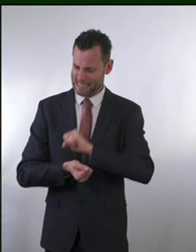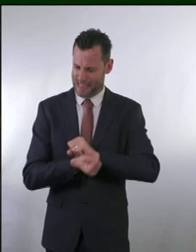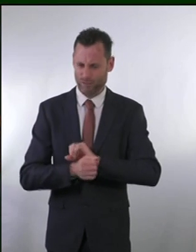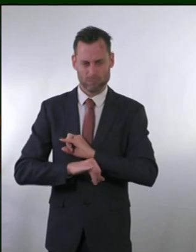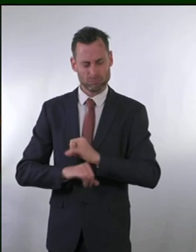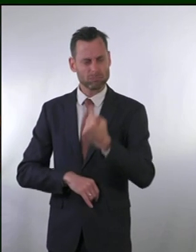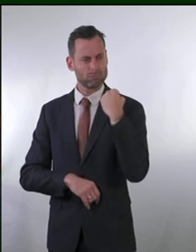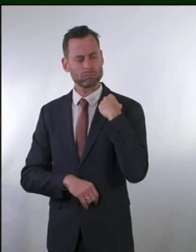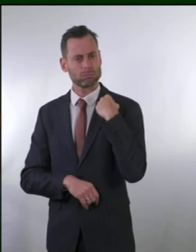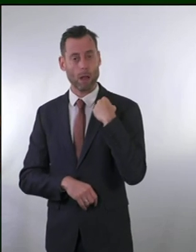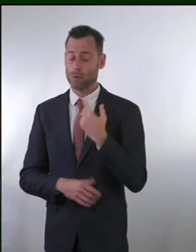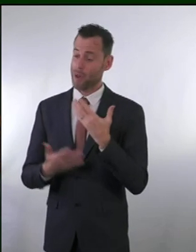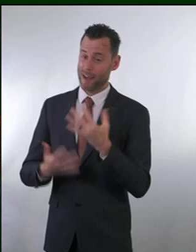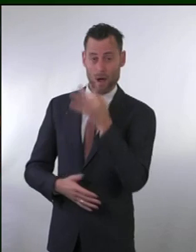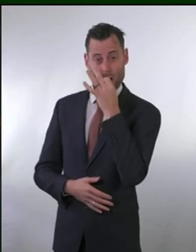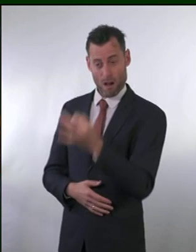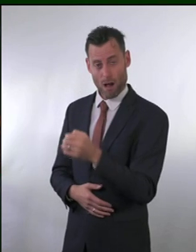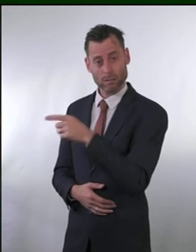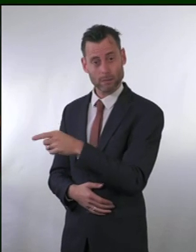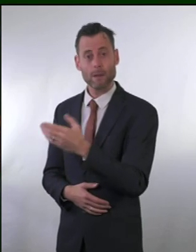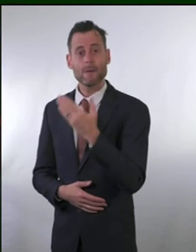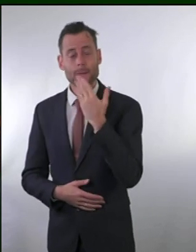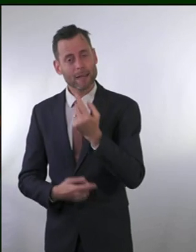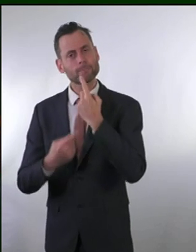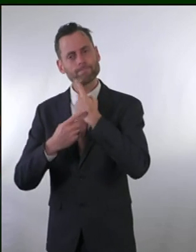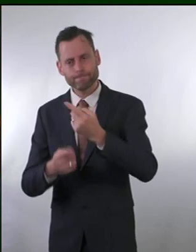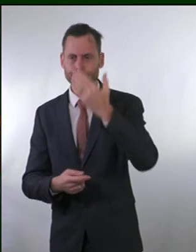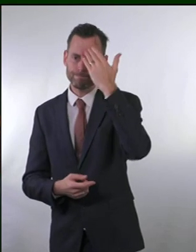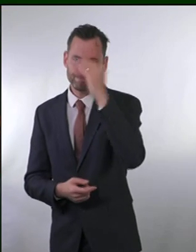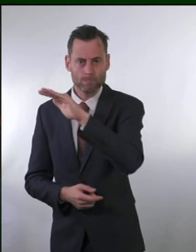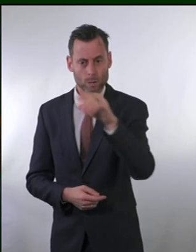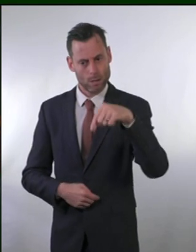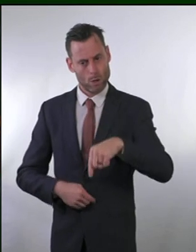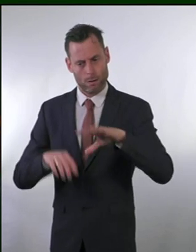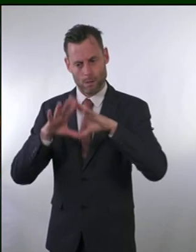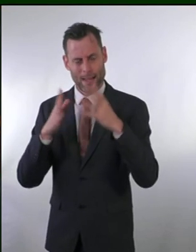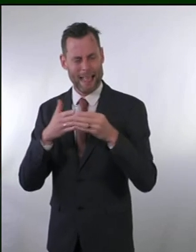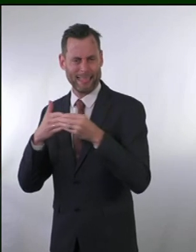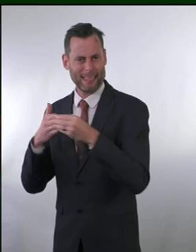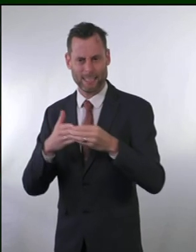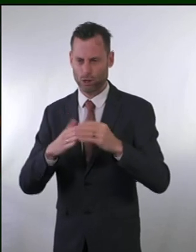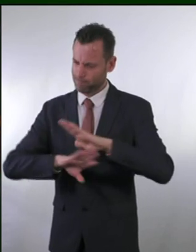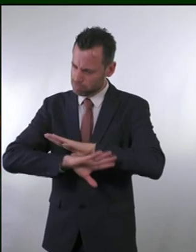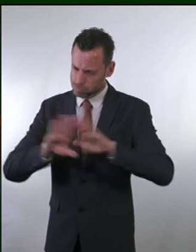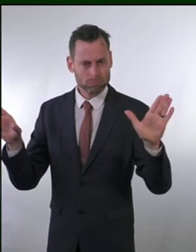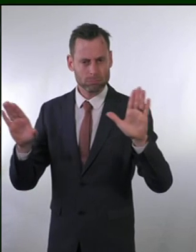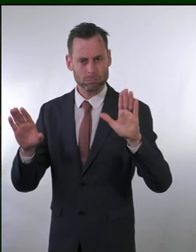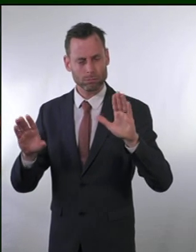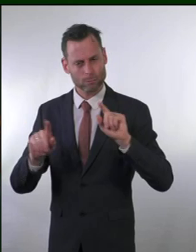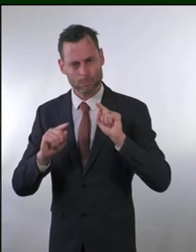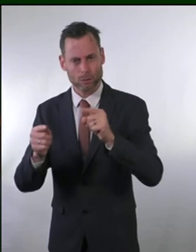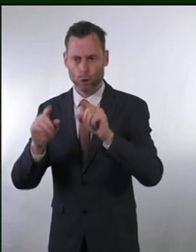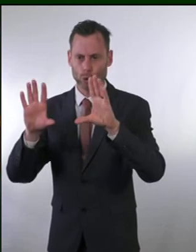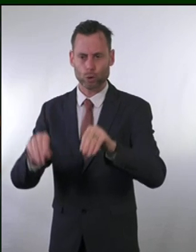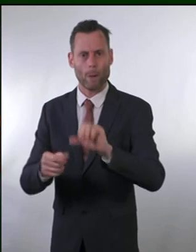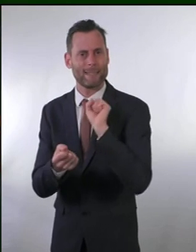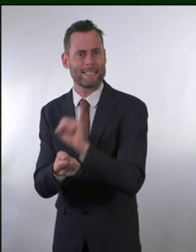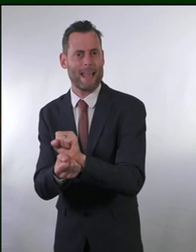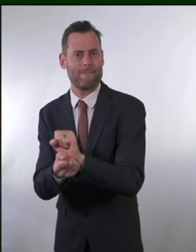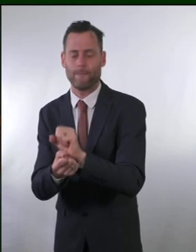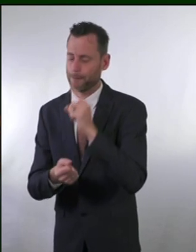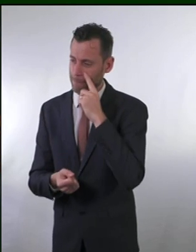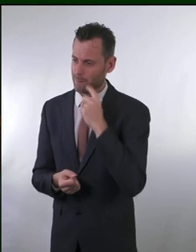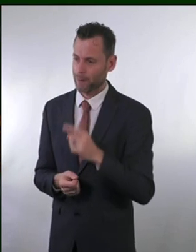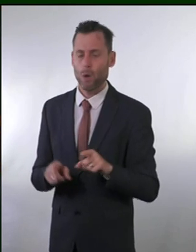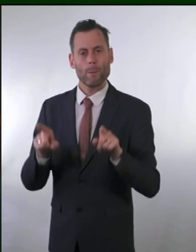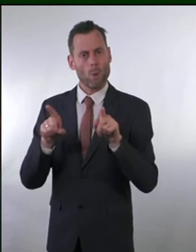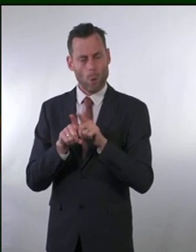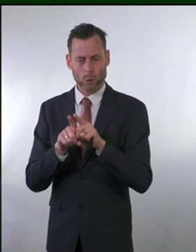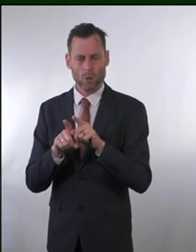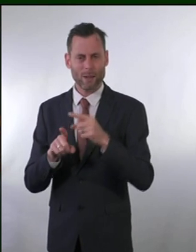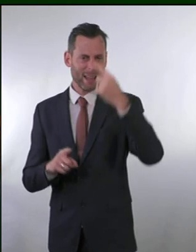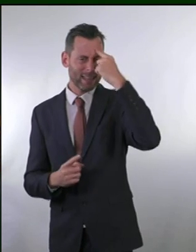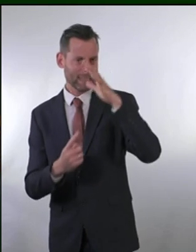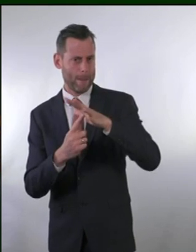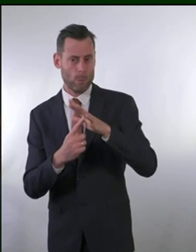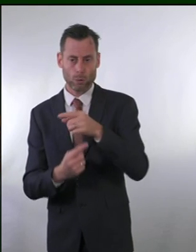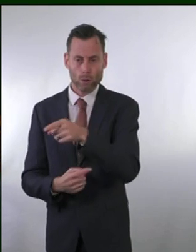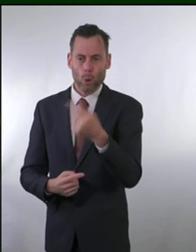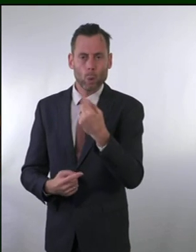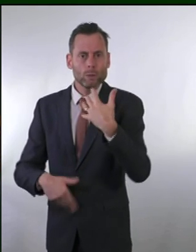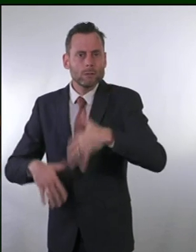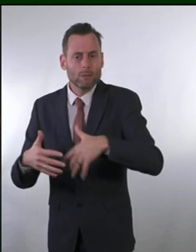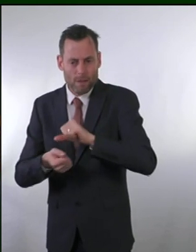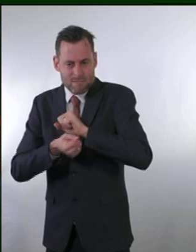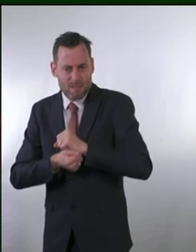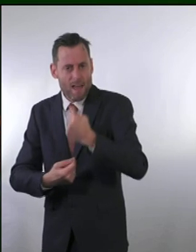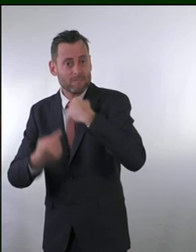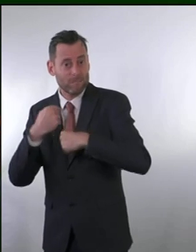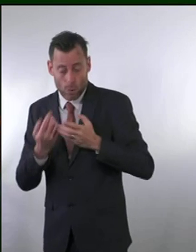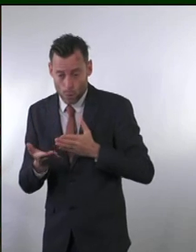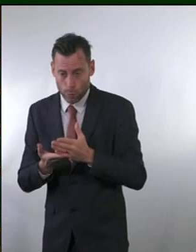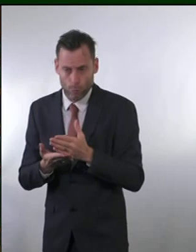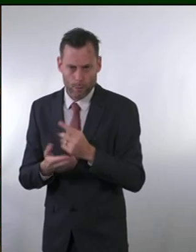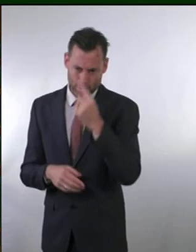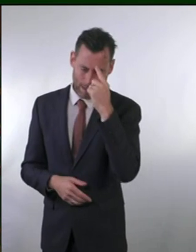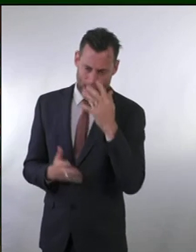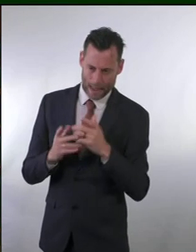Will my right hon. Friend use this opportunity to reinforce the UK’s global leadership on this issue, and can he confirm that treating victims with dignity and respect will always be at the heart of everything this Government do in response to this crime?